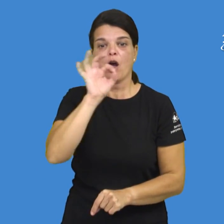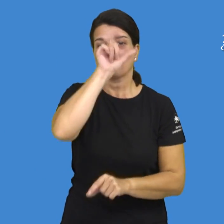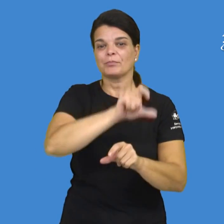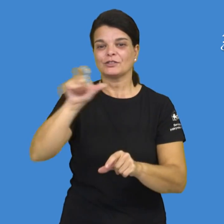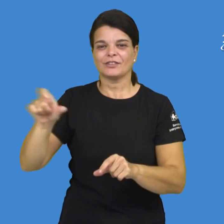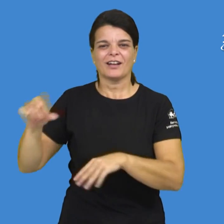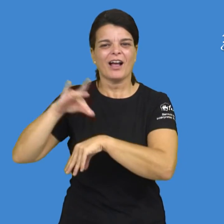persona